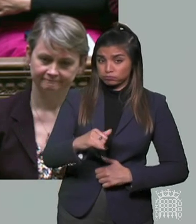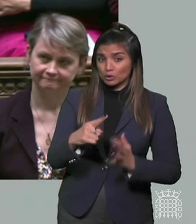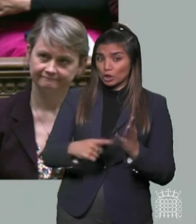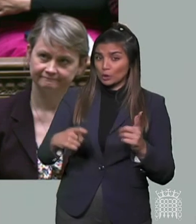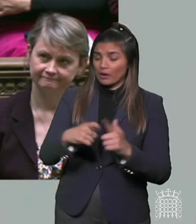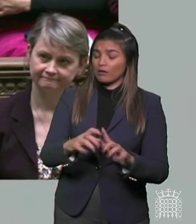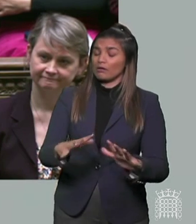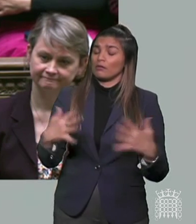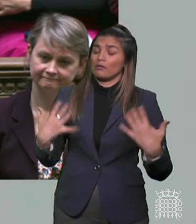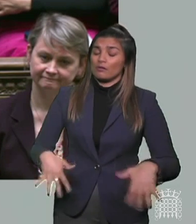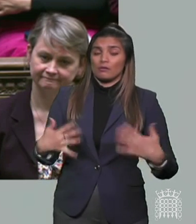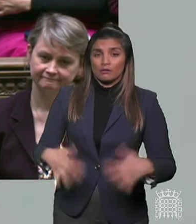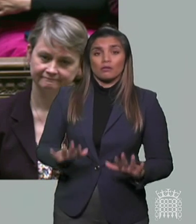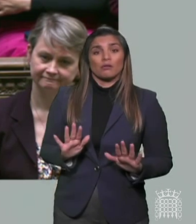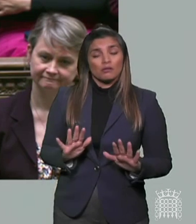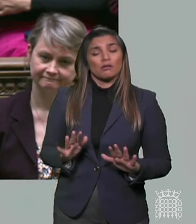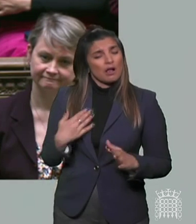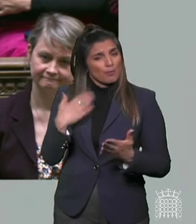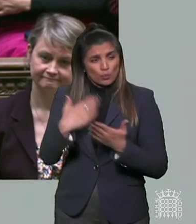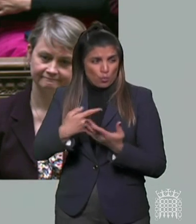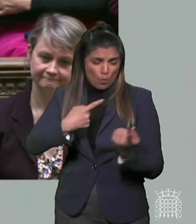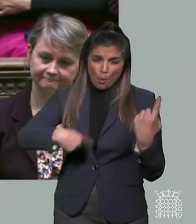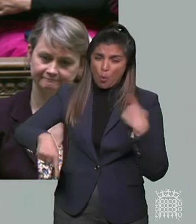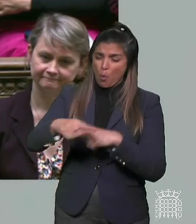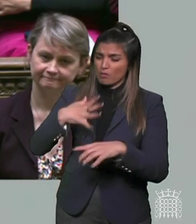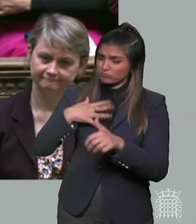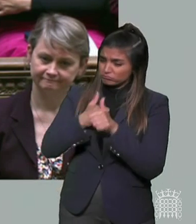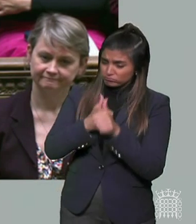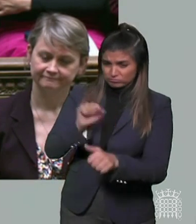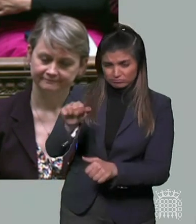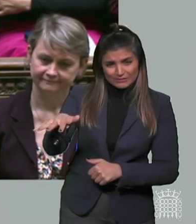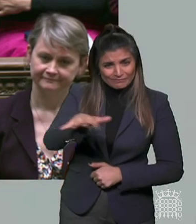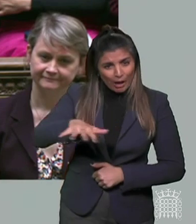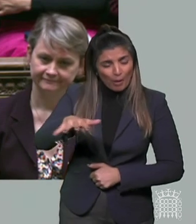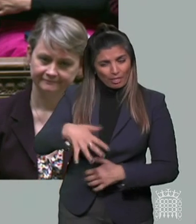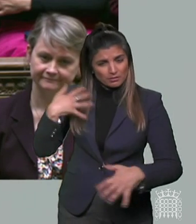I am sure Members across the House want to show their support for their families and them.